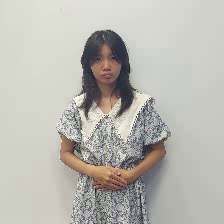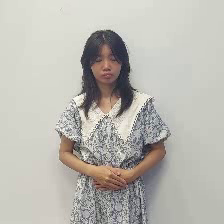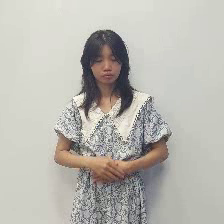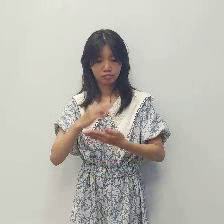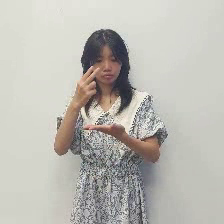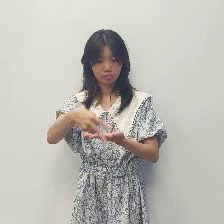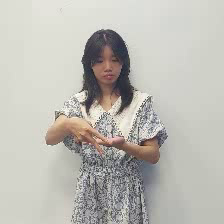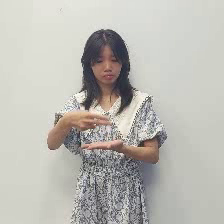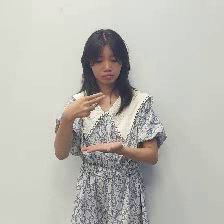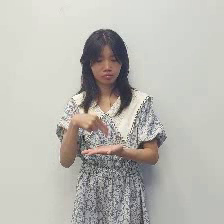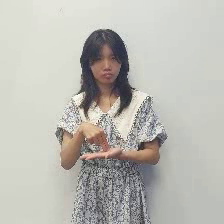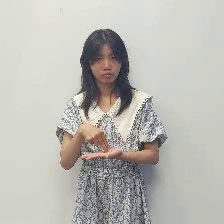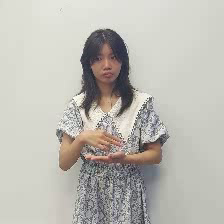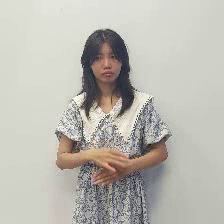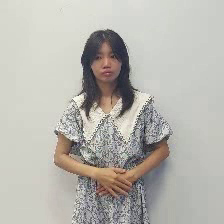Thức dậy